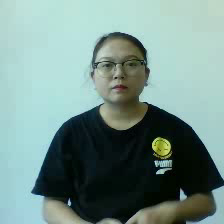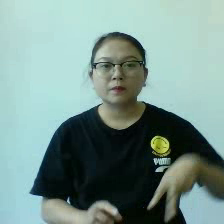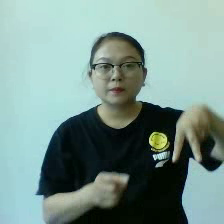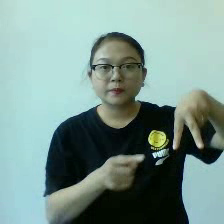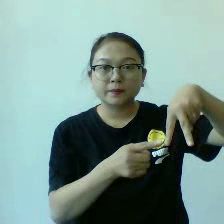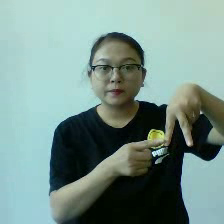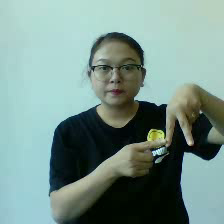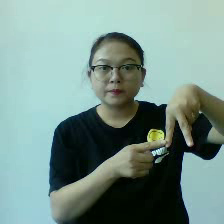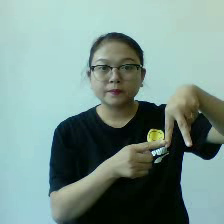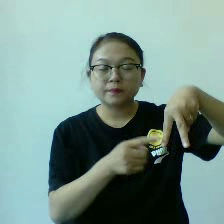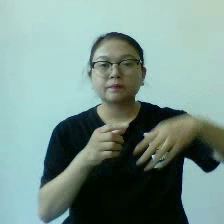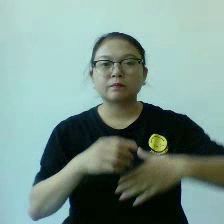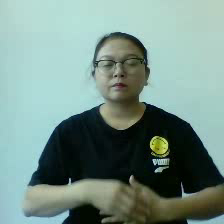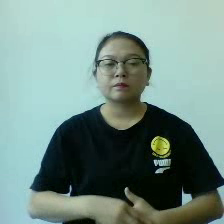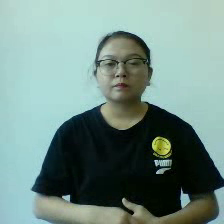Chân